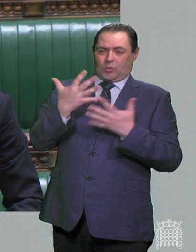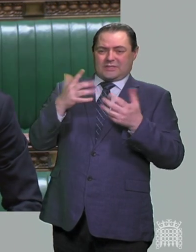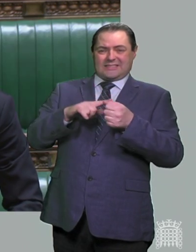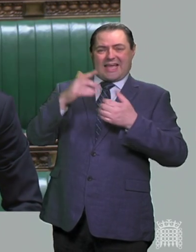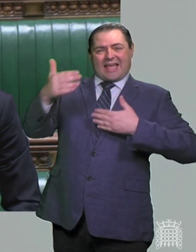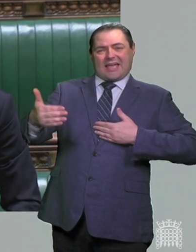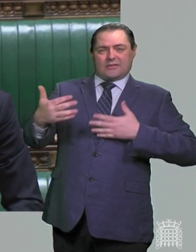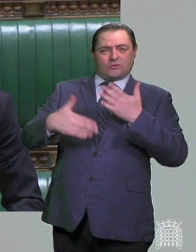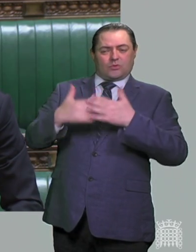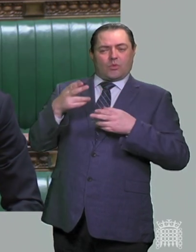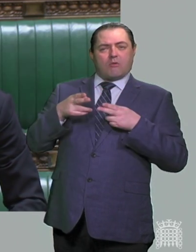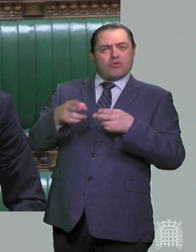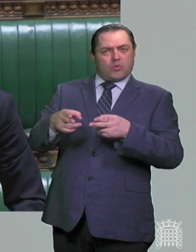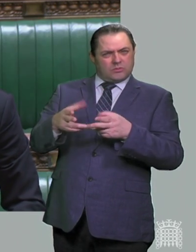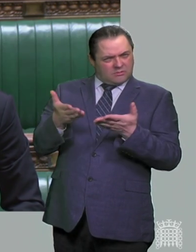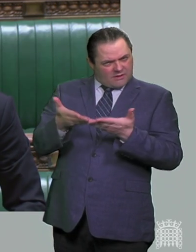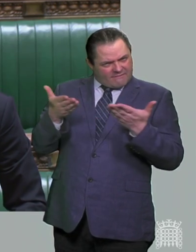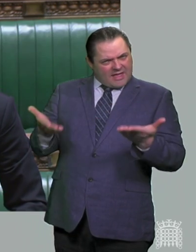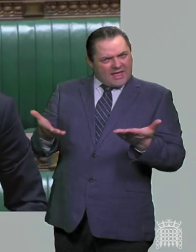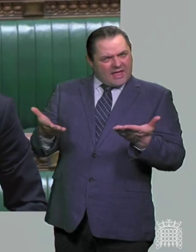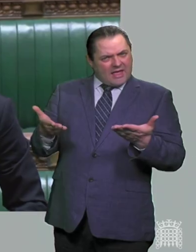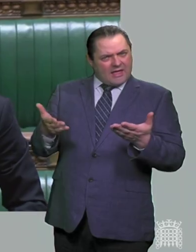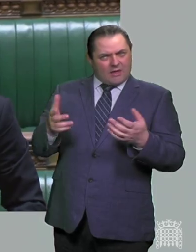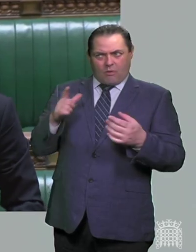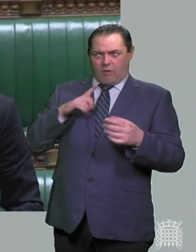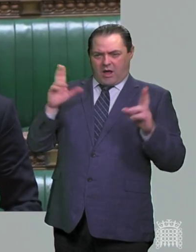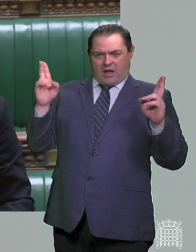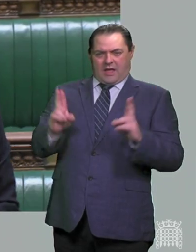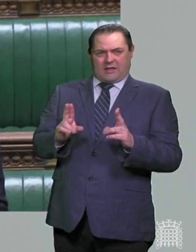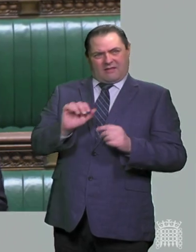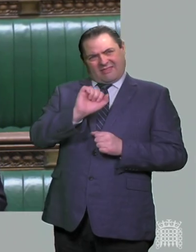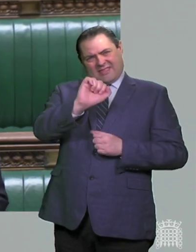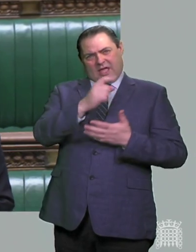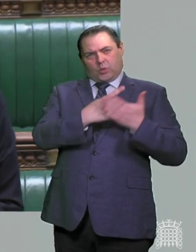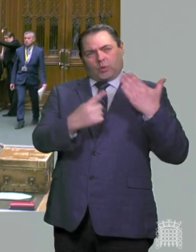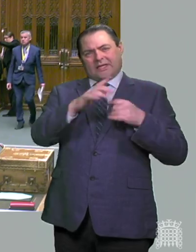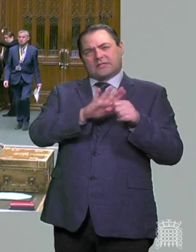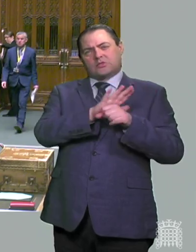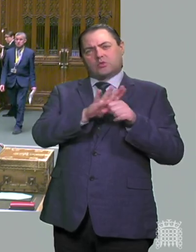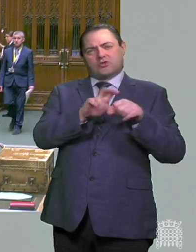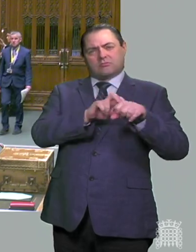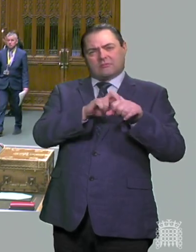Does he think this is fair for a force that faces unique challenges on a daily basis?